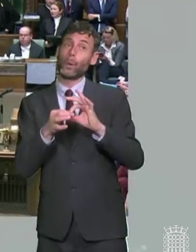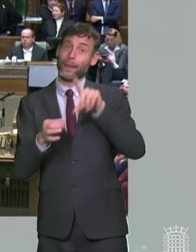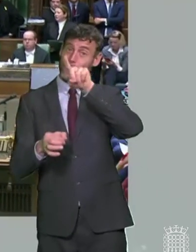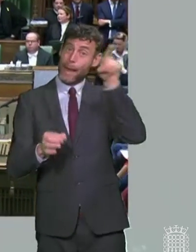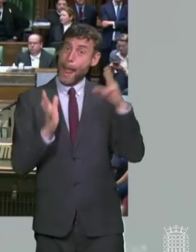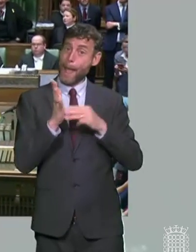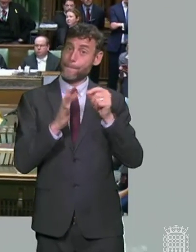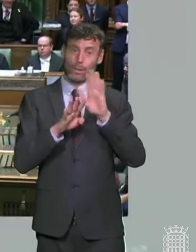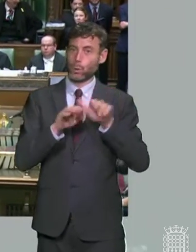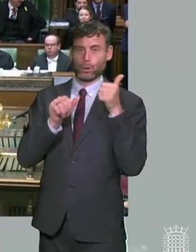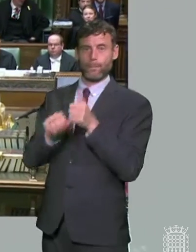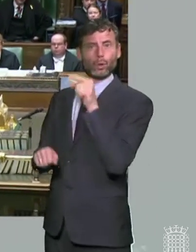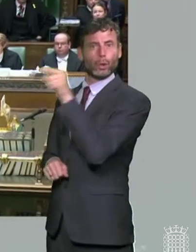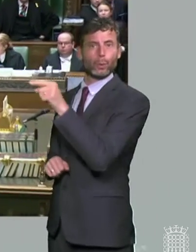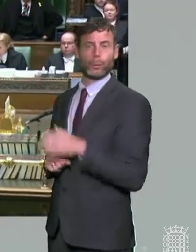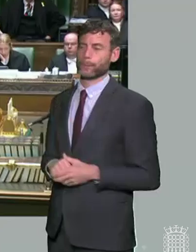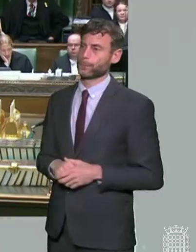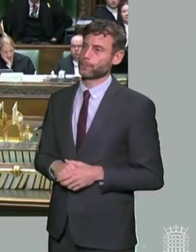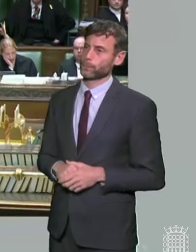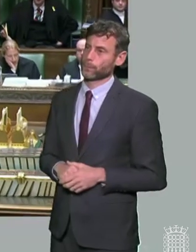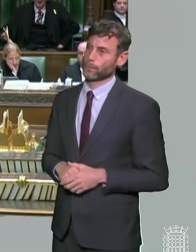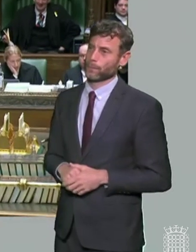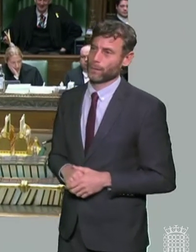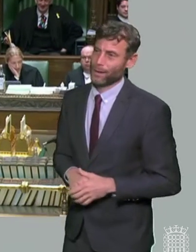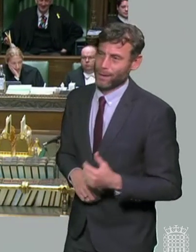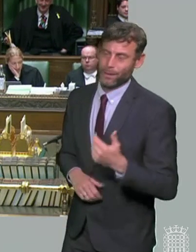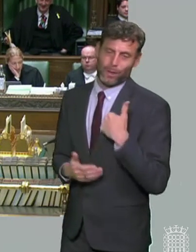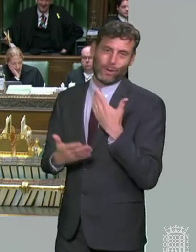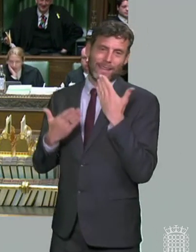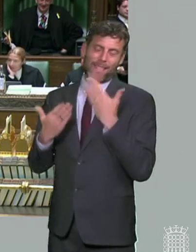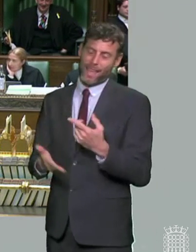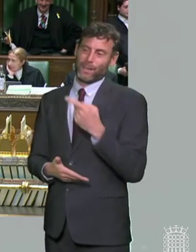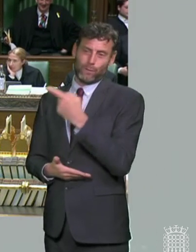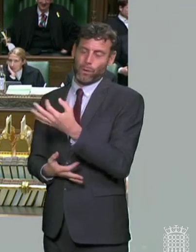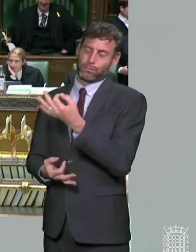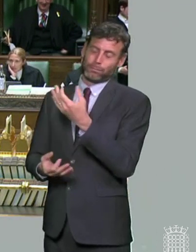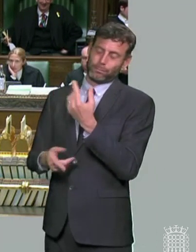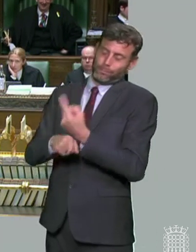I thank the right honourable Gentleman for his characteristically warm words.